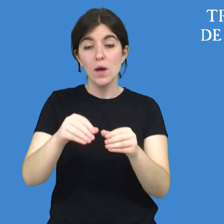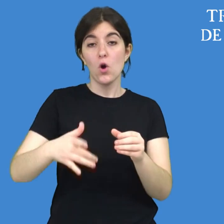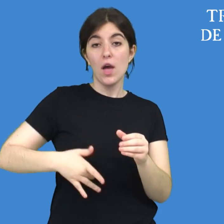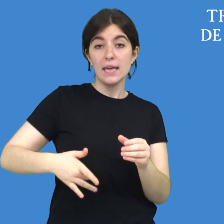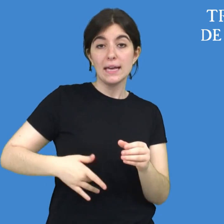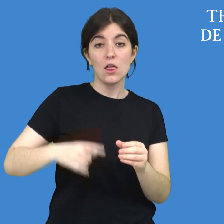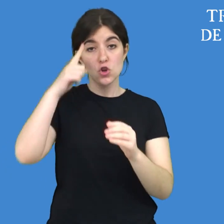hígado